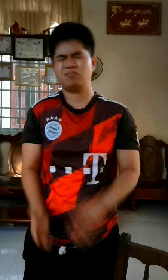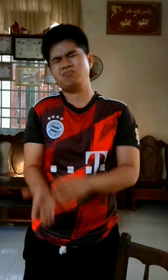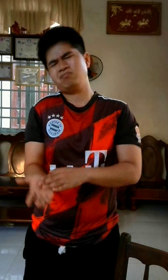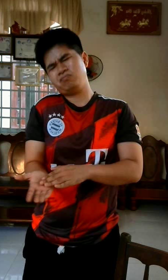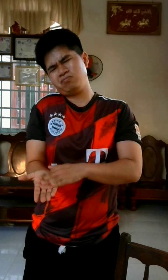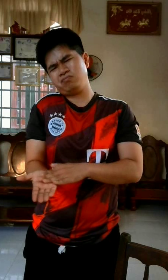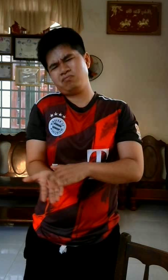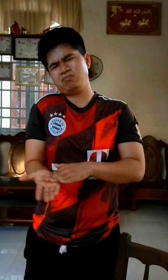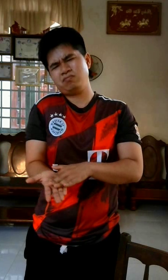xin loi